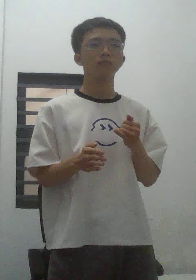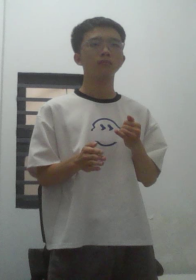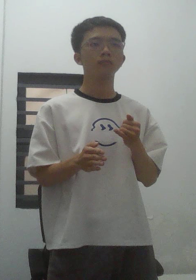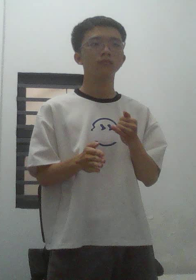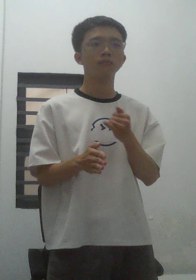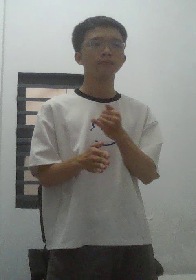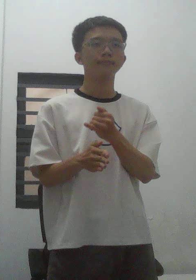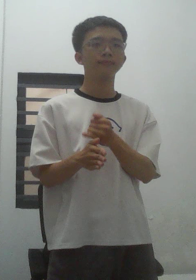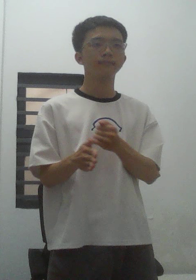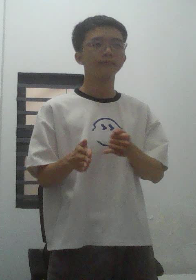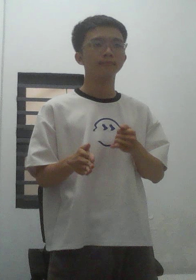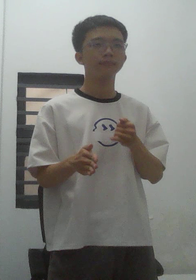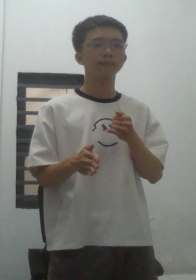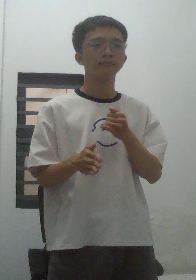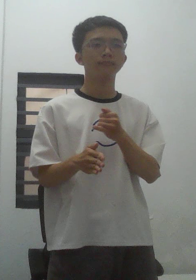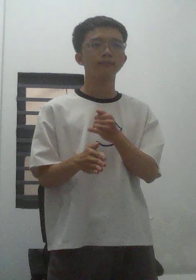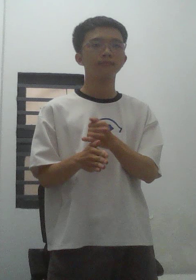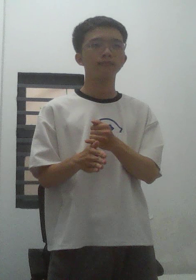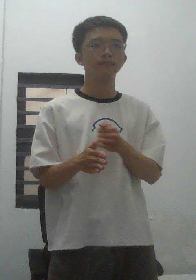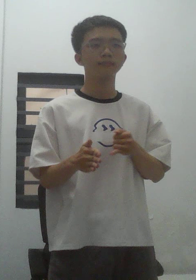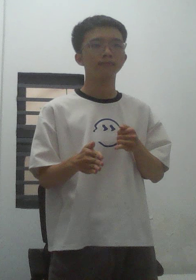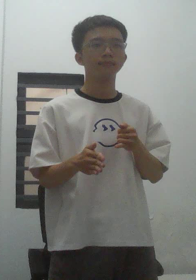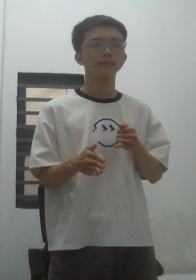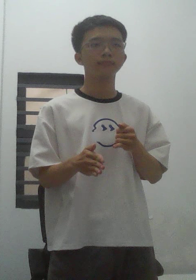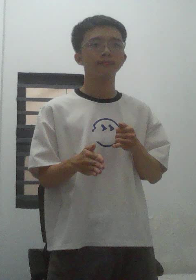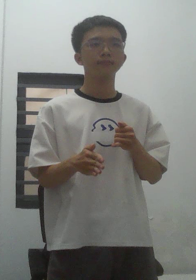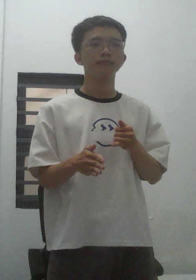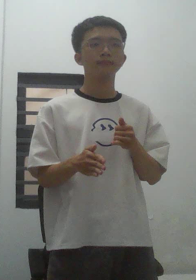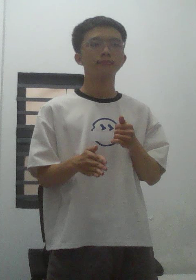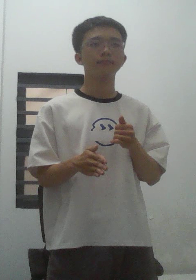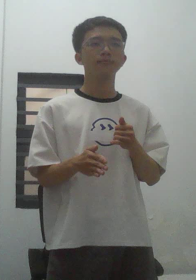cuoi thang